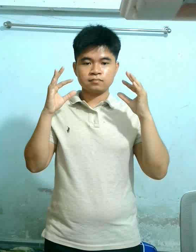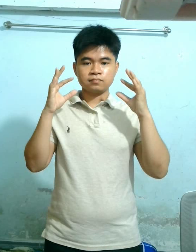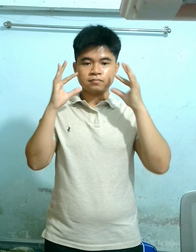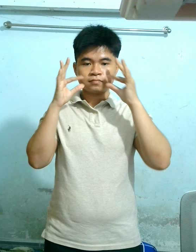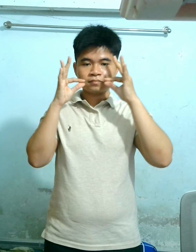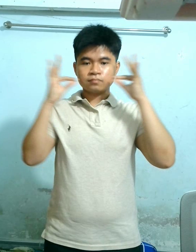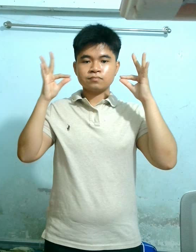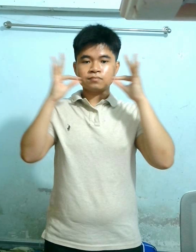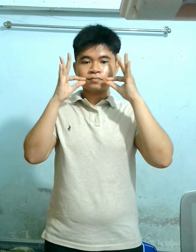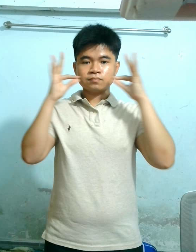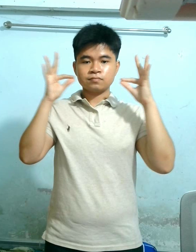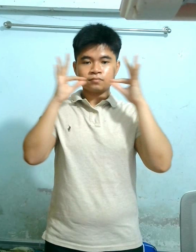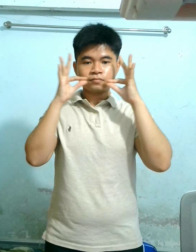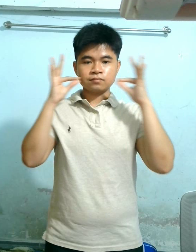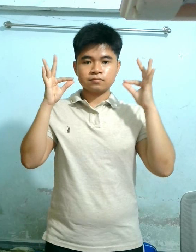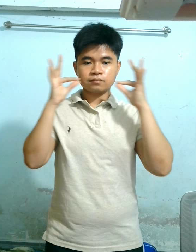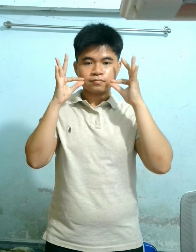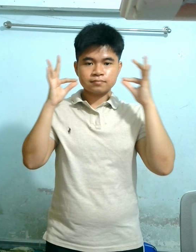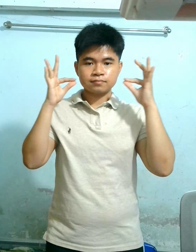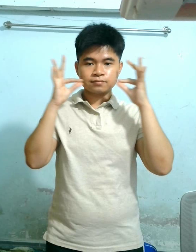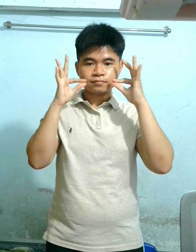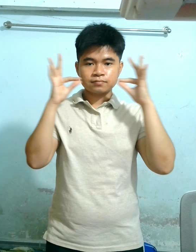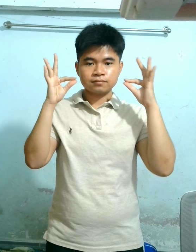meo